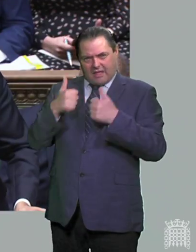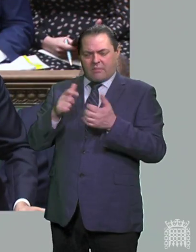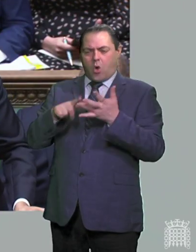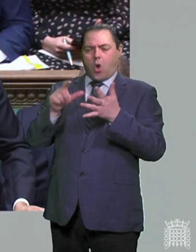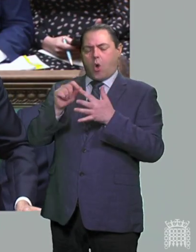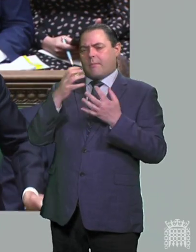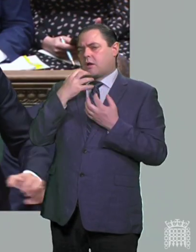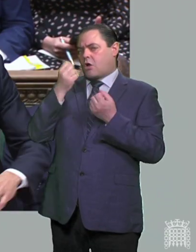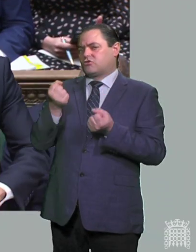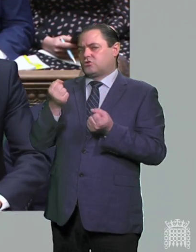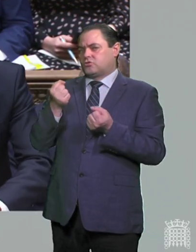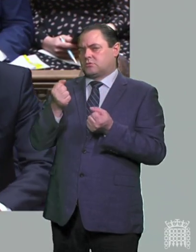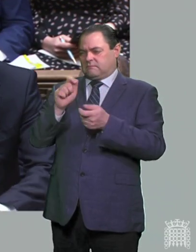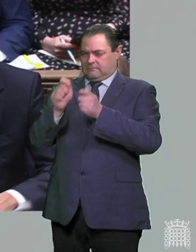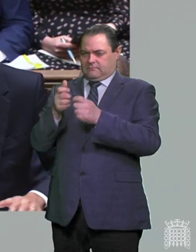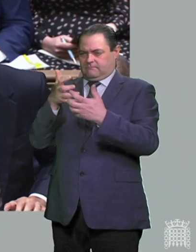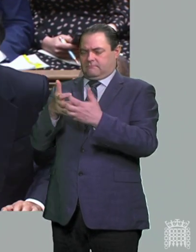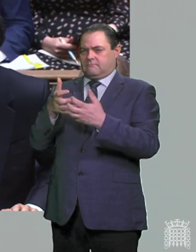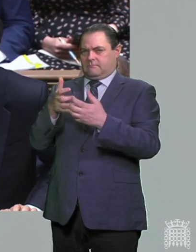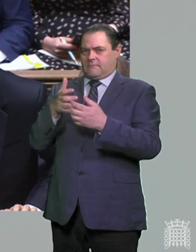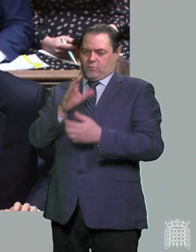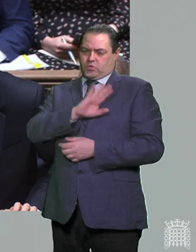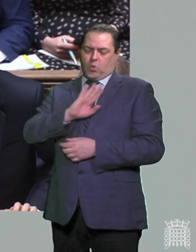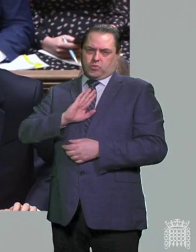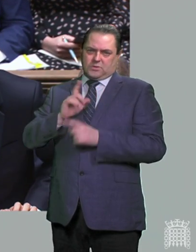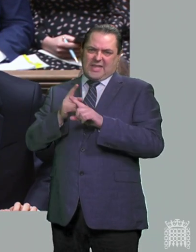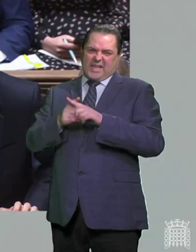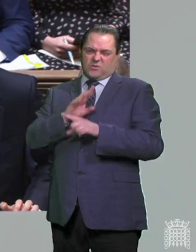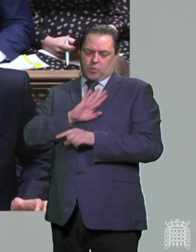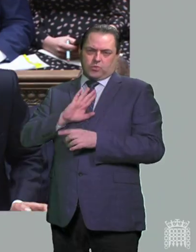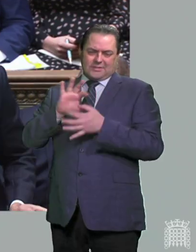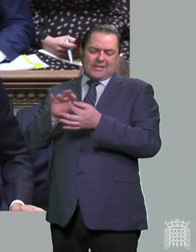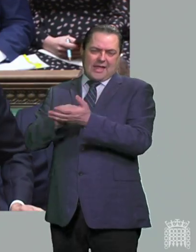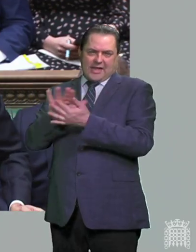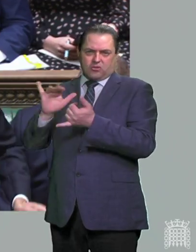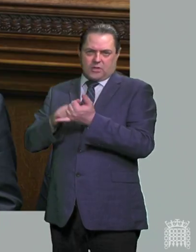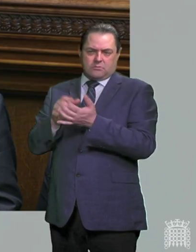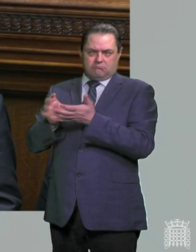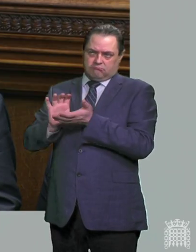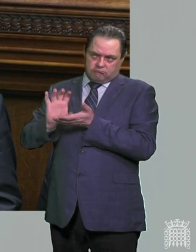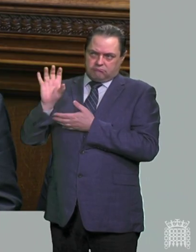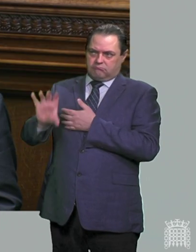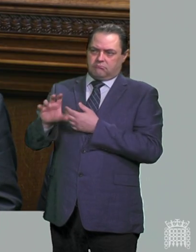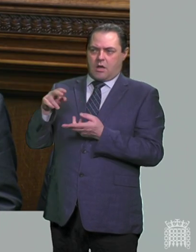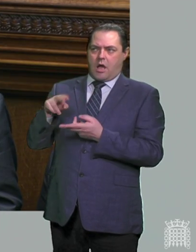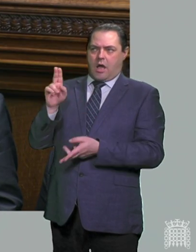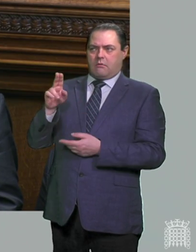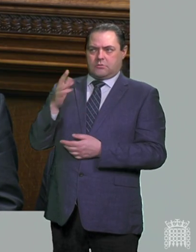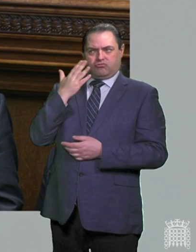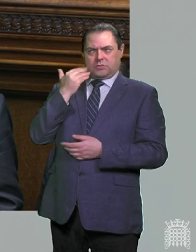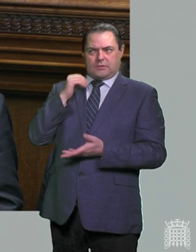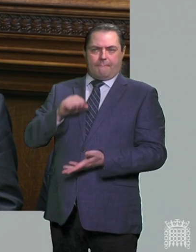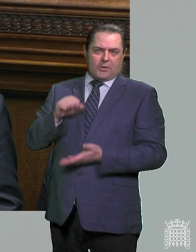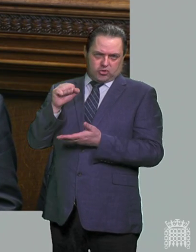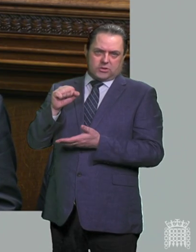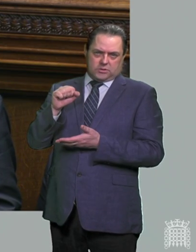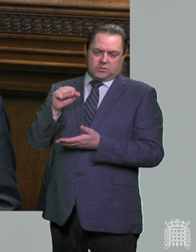That is a bespoke mental health and wellbeing service for veterans in the NHS, backed by considerable funding which was increased in the recent Budget.